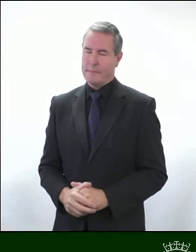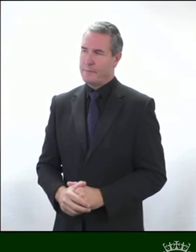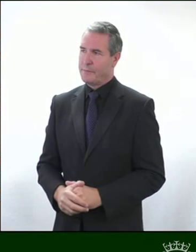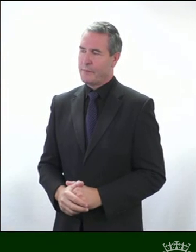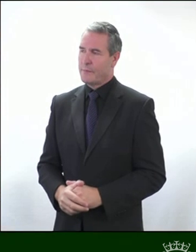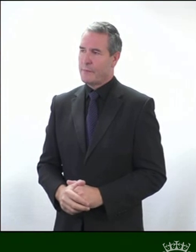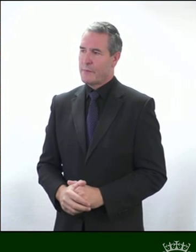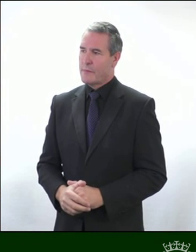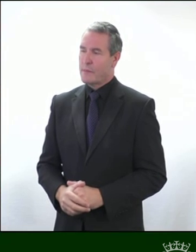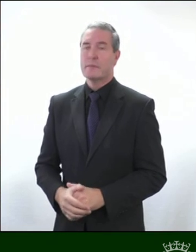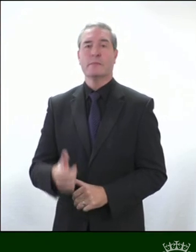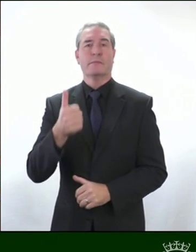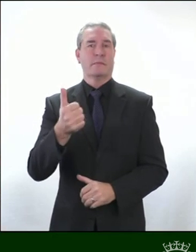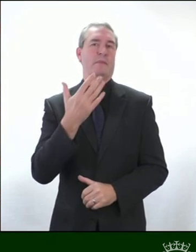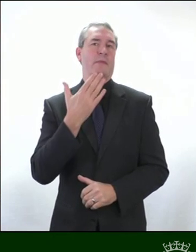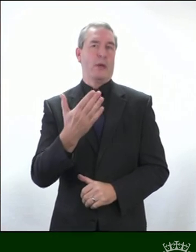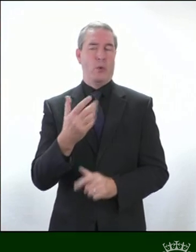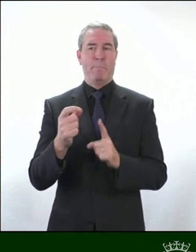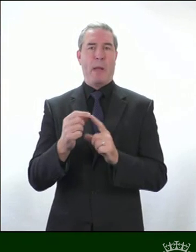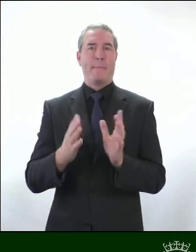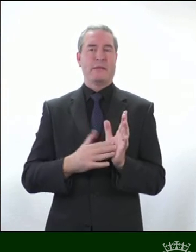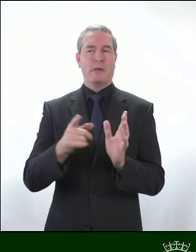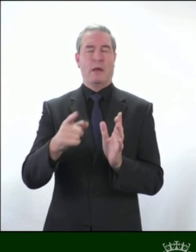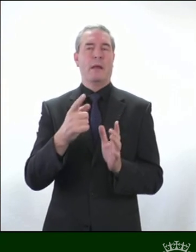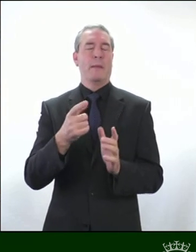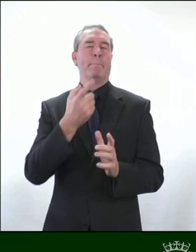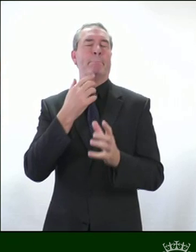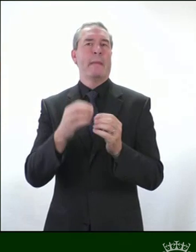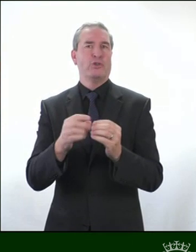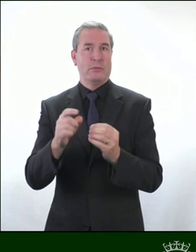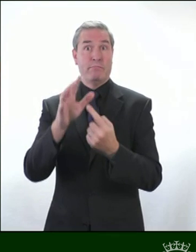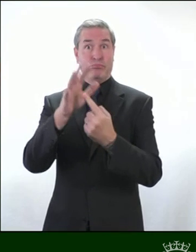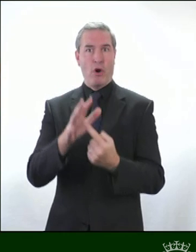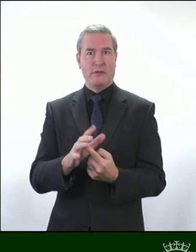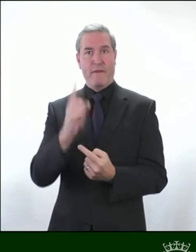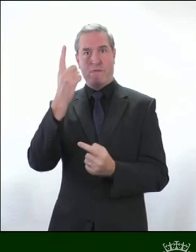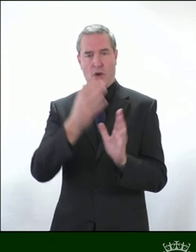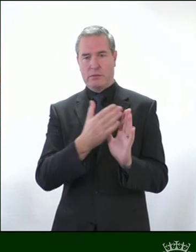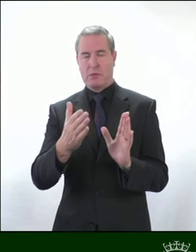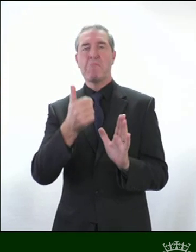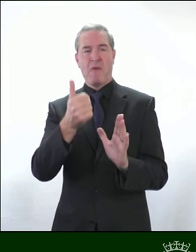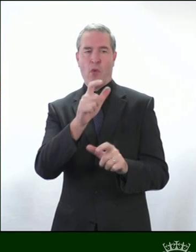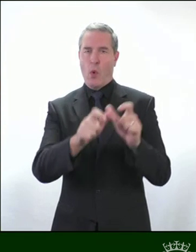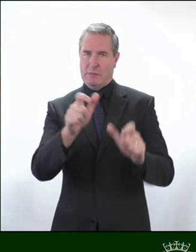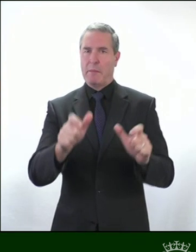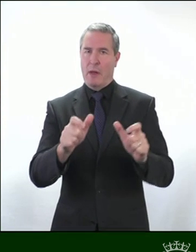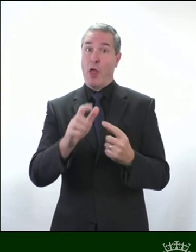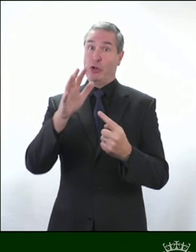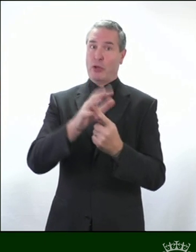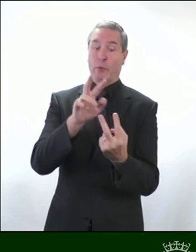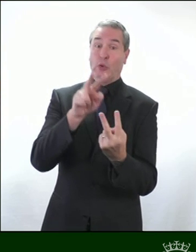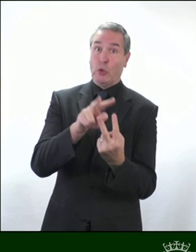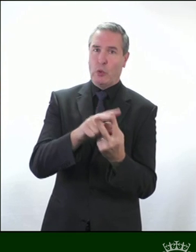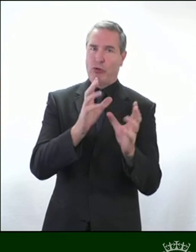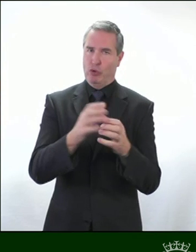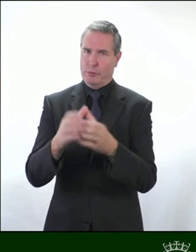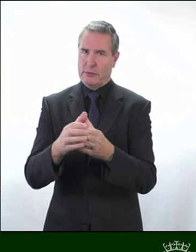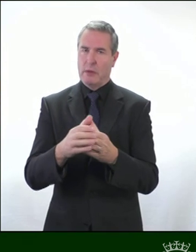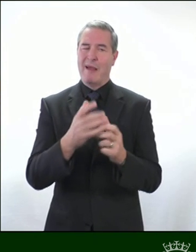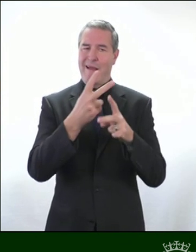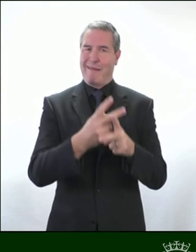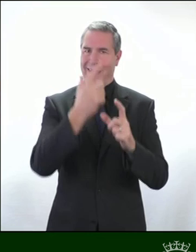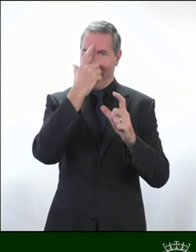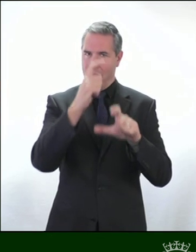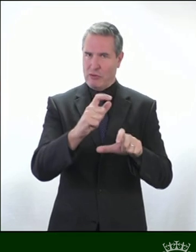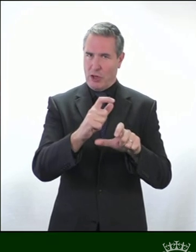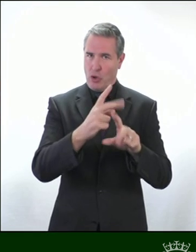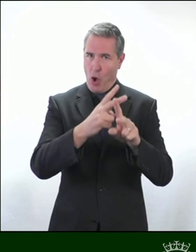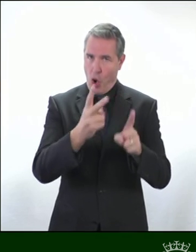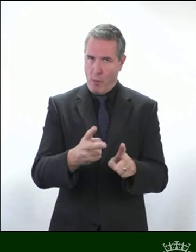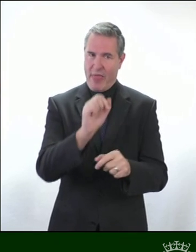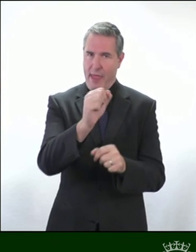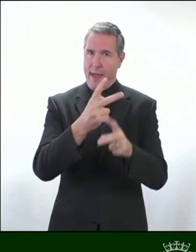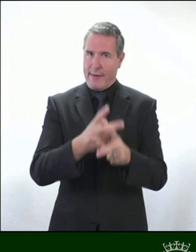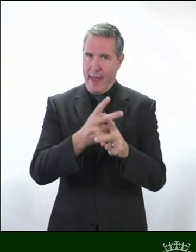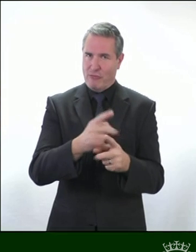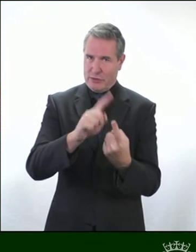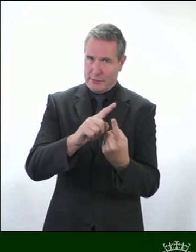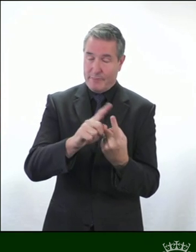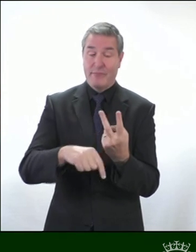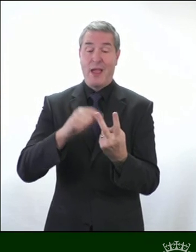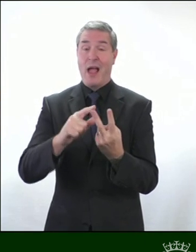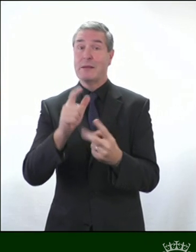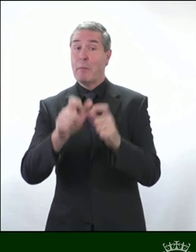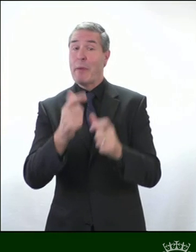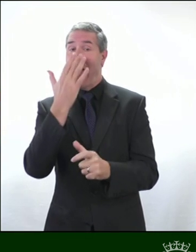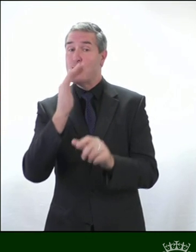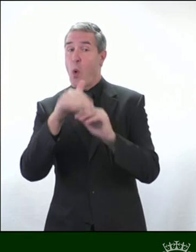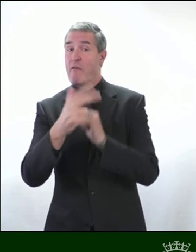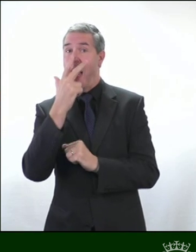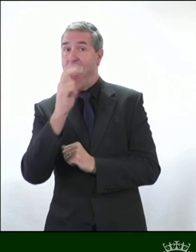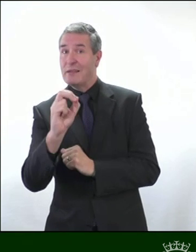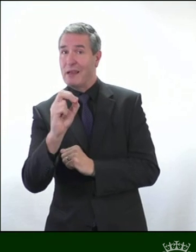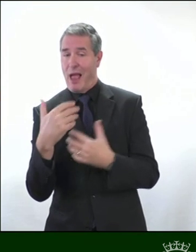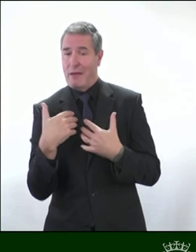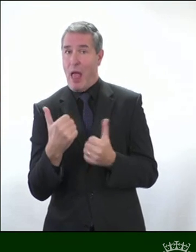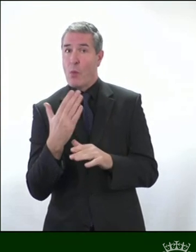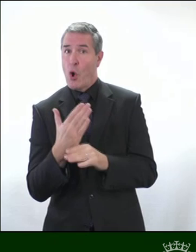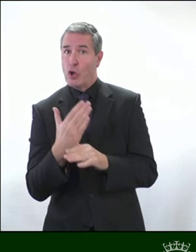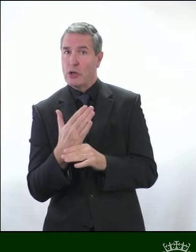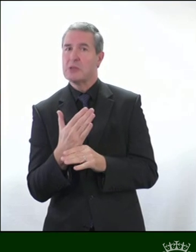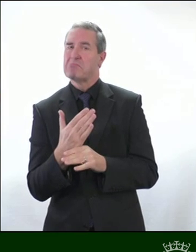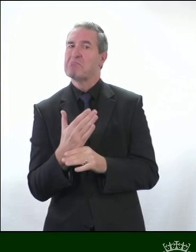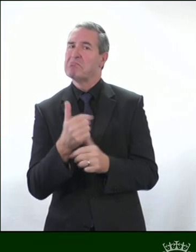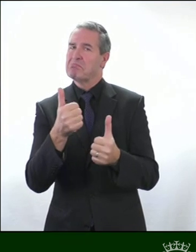The Prime Minister has referenced the priorities for the first phase, and as he said, the top two priority groups are residents in care homes for older adults and their carers, all those of 80 years of age and over, and front-line health and social care workers.